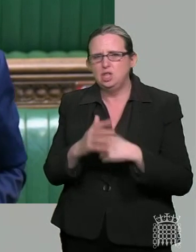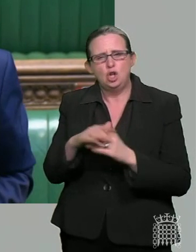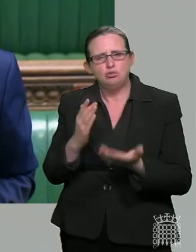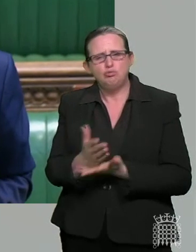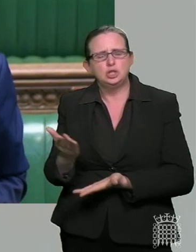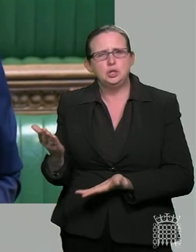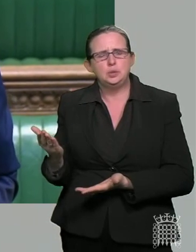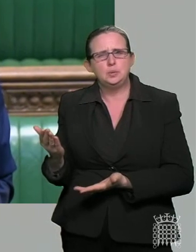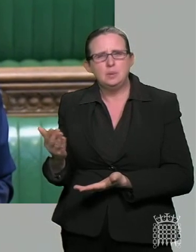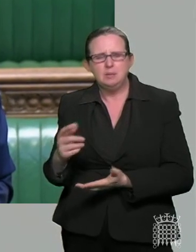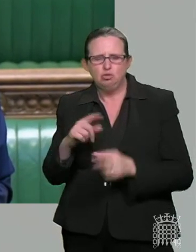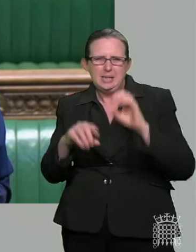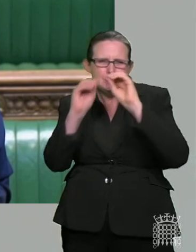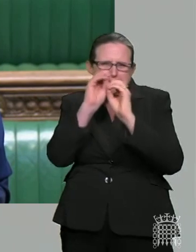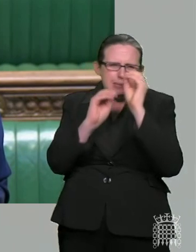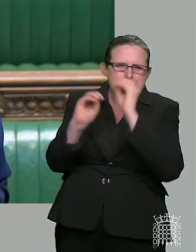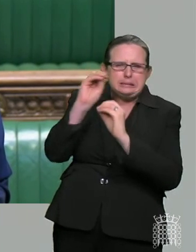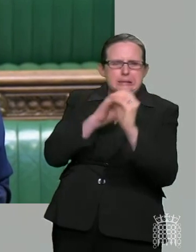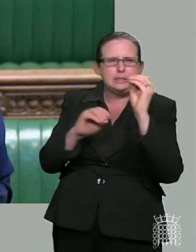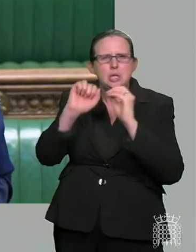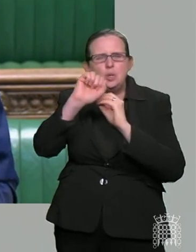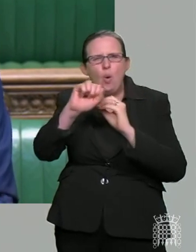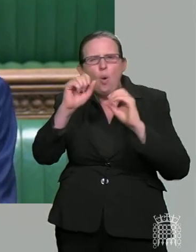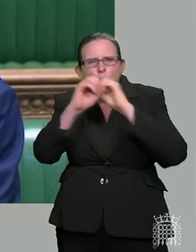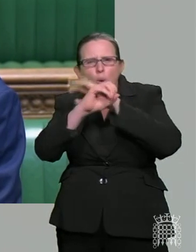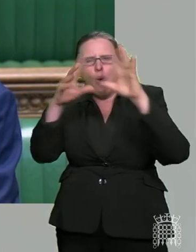I am trying to understand the logic of the Government’s position.